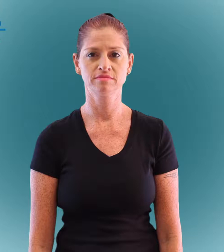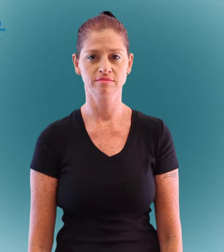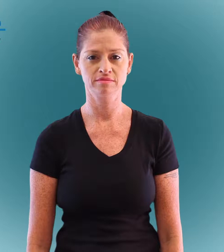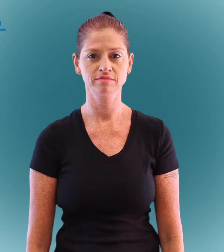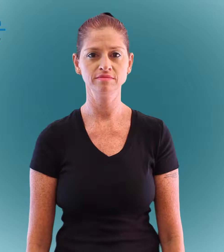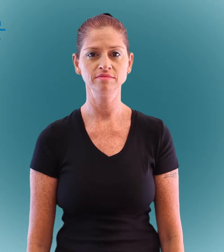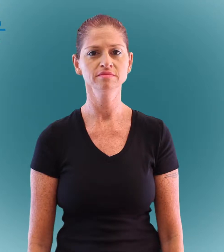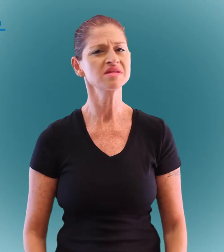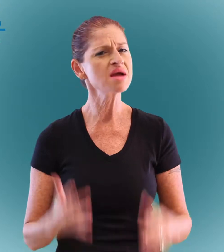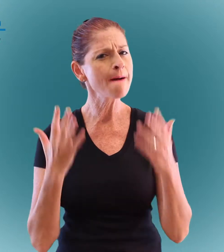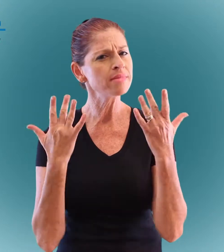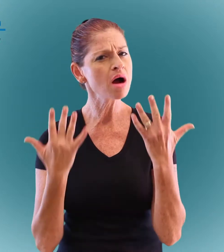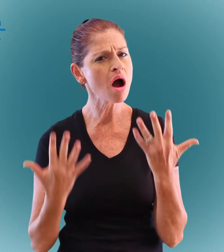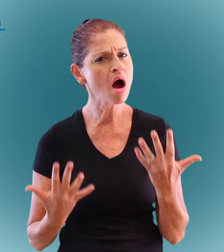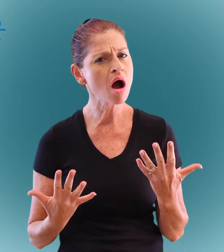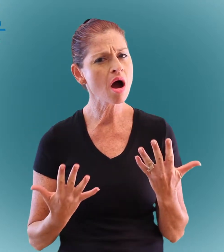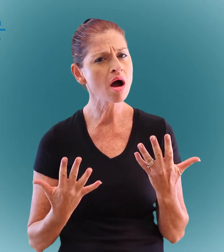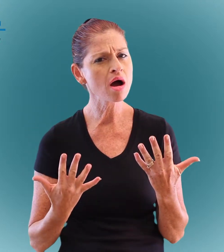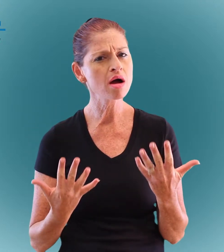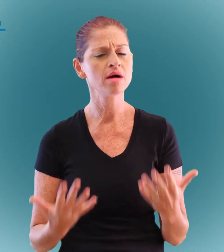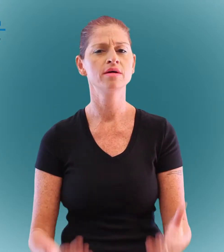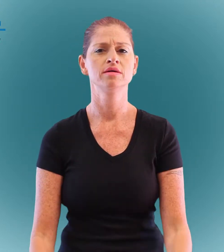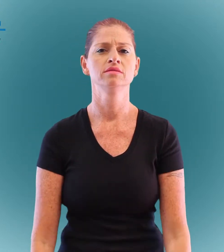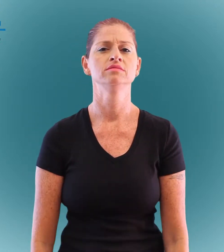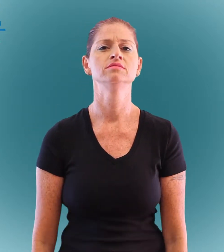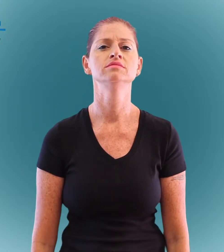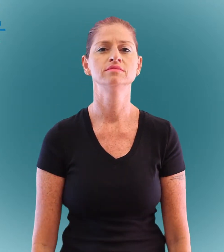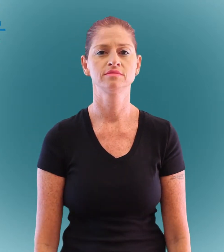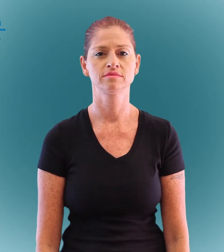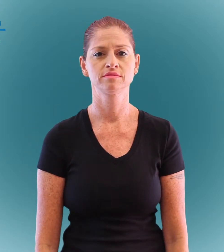כמה